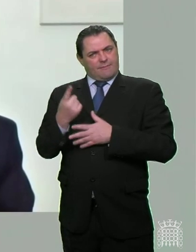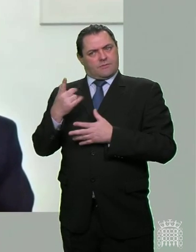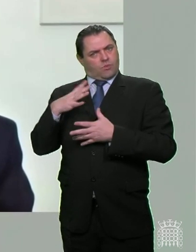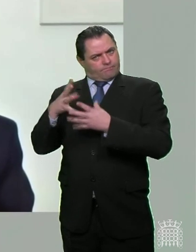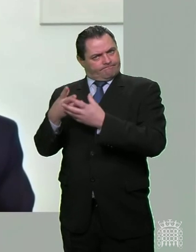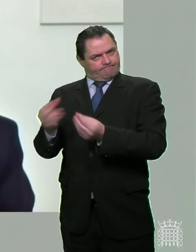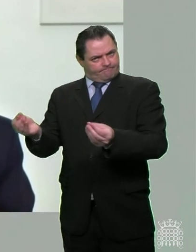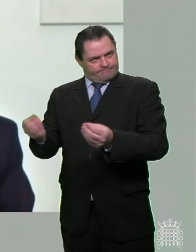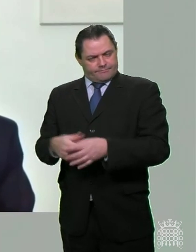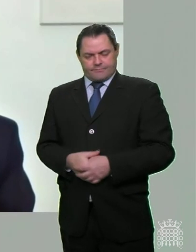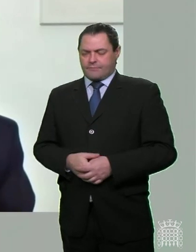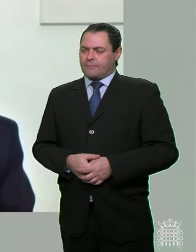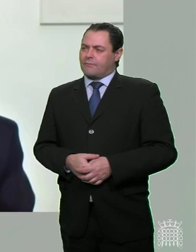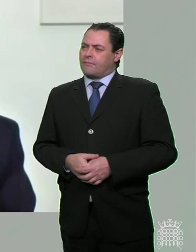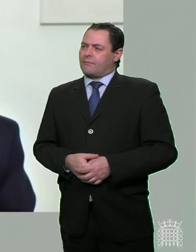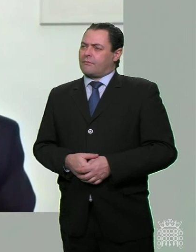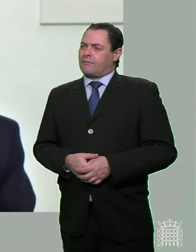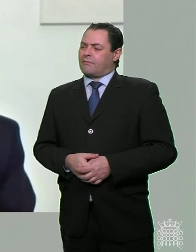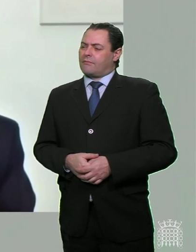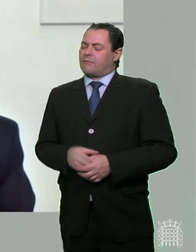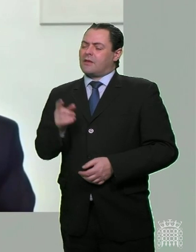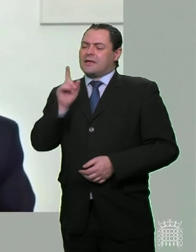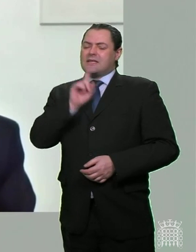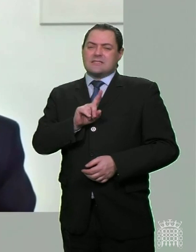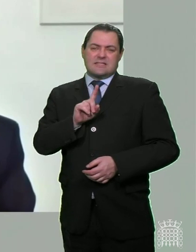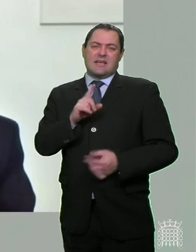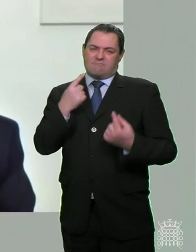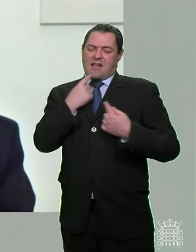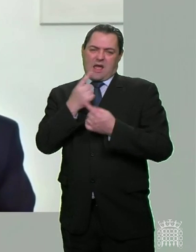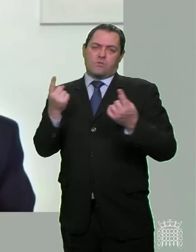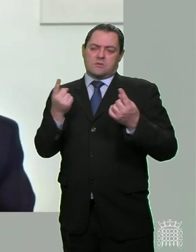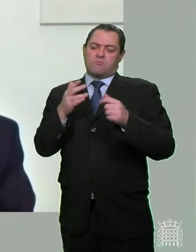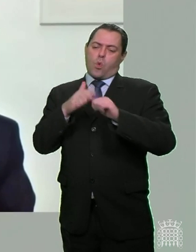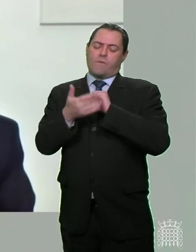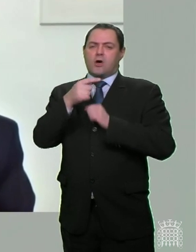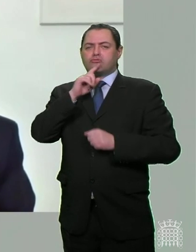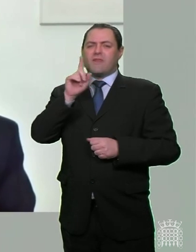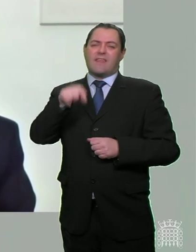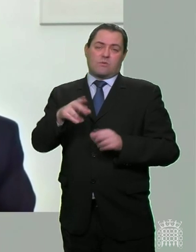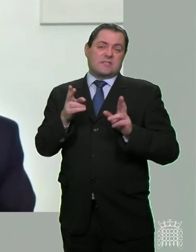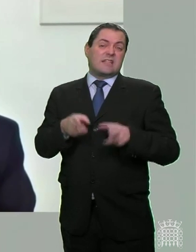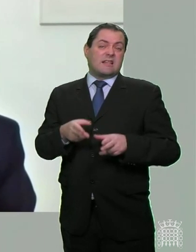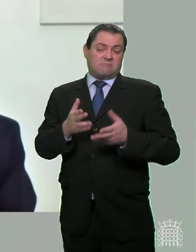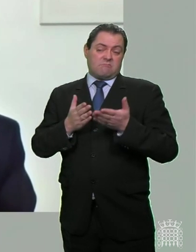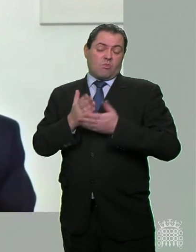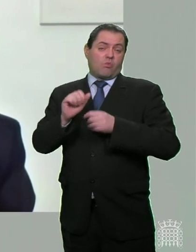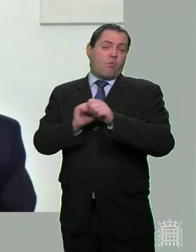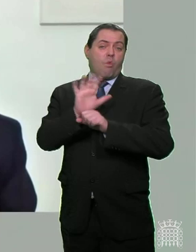Yesterday, we passed the tragic milestone of 100,000 covid deaths in the United Kingdom.